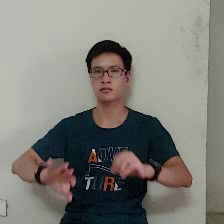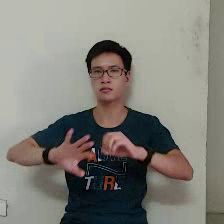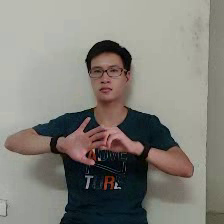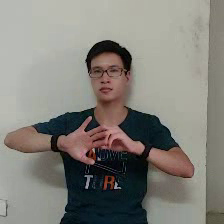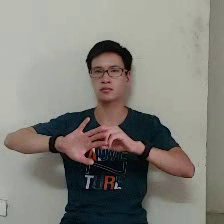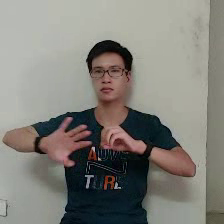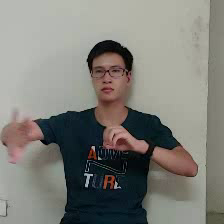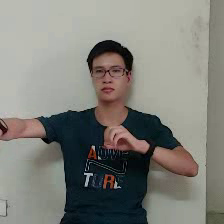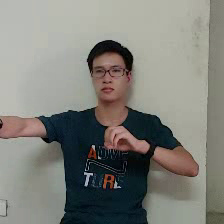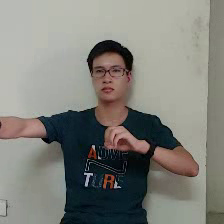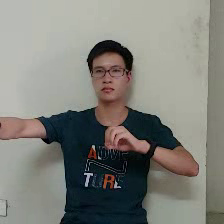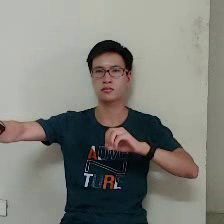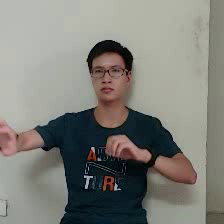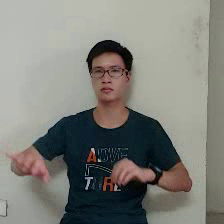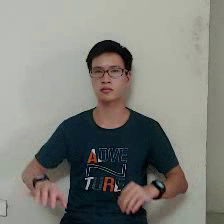Khu cách ly